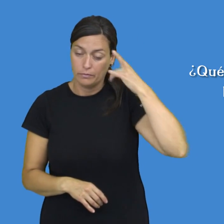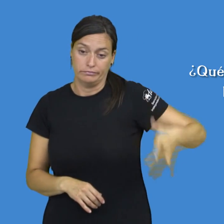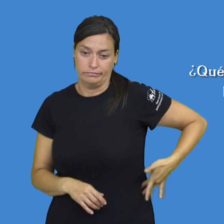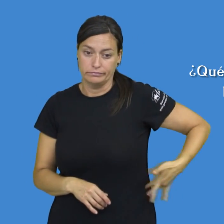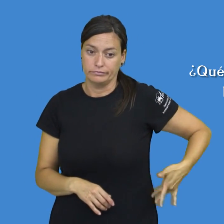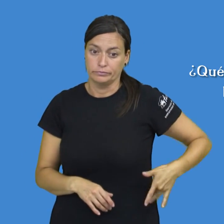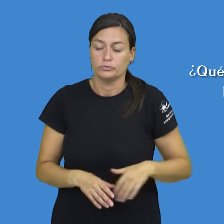riñón